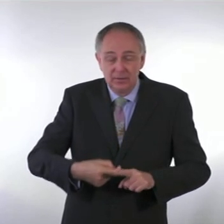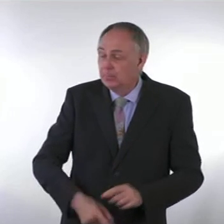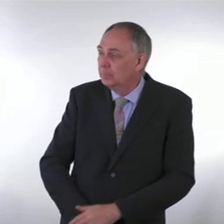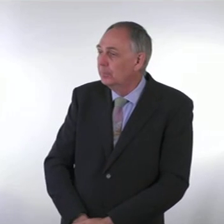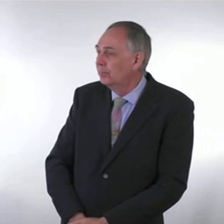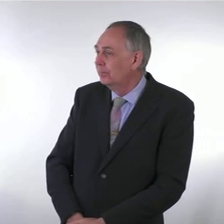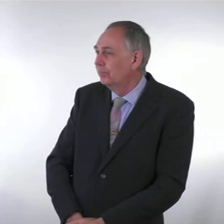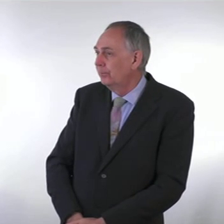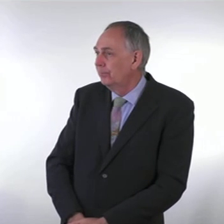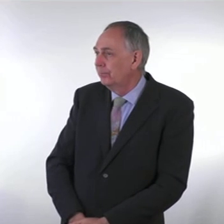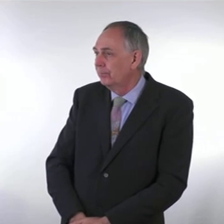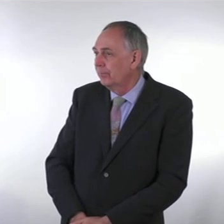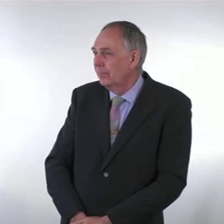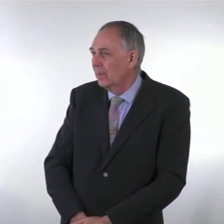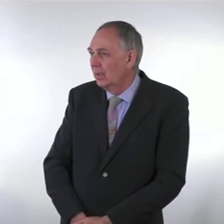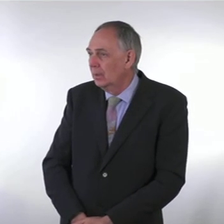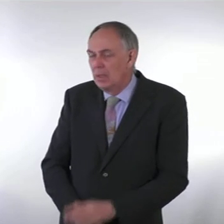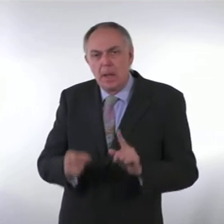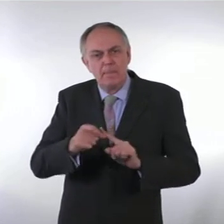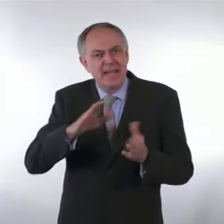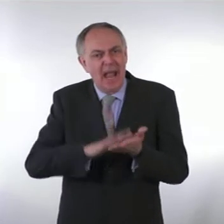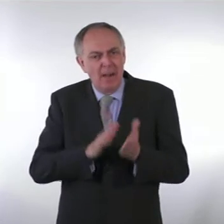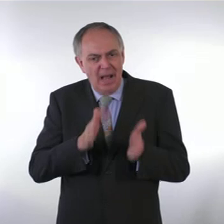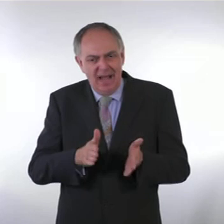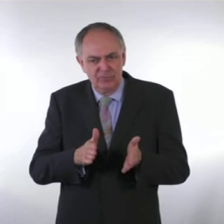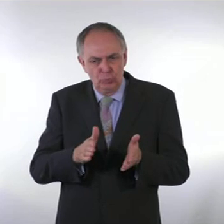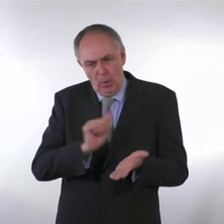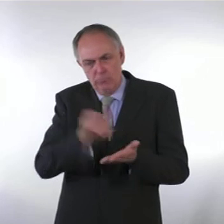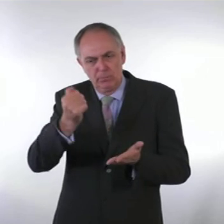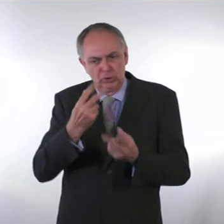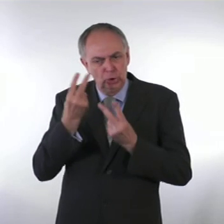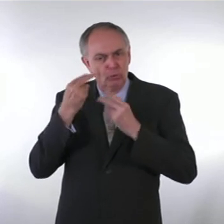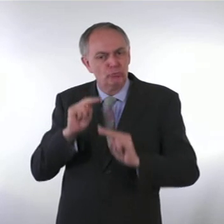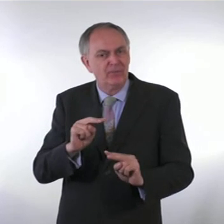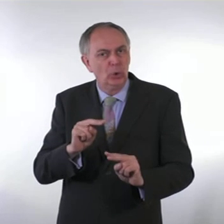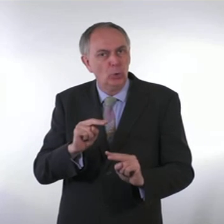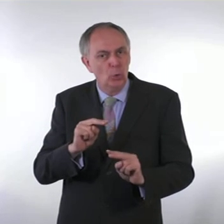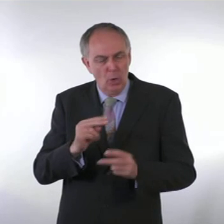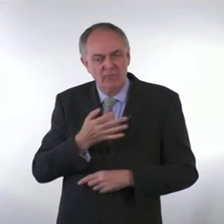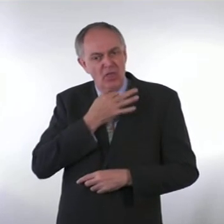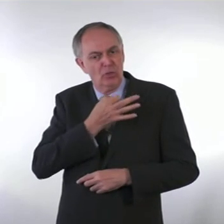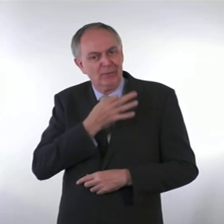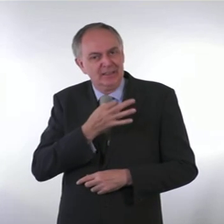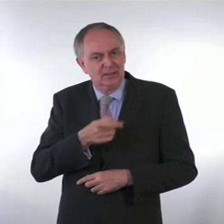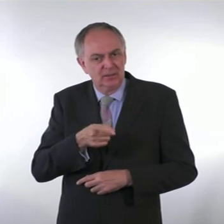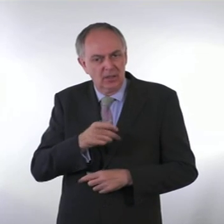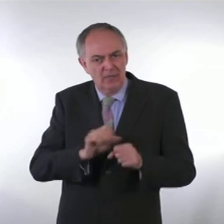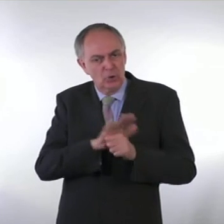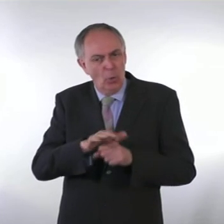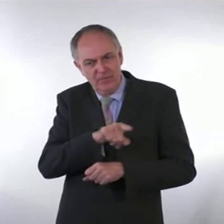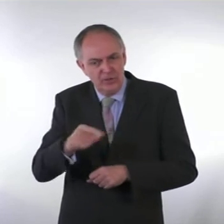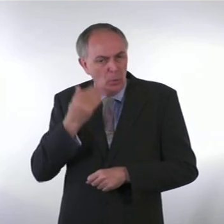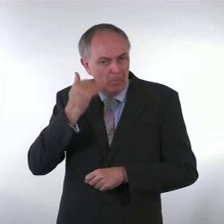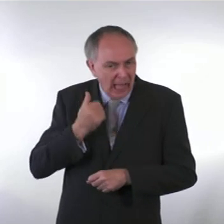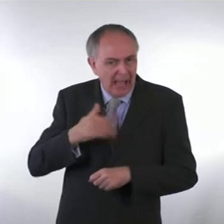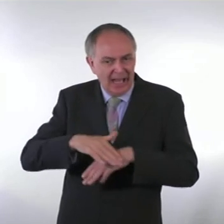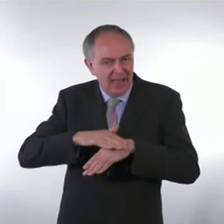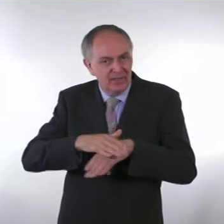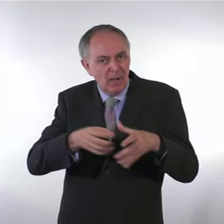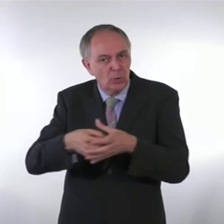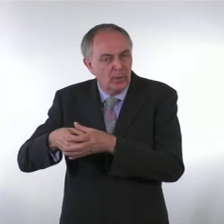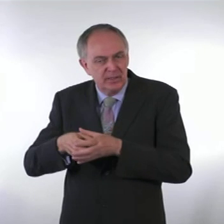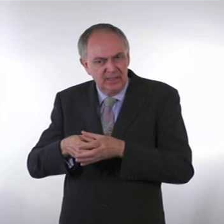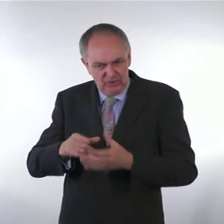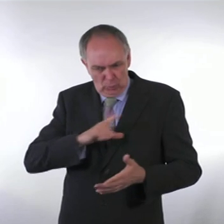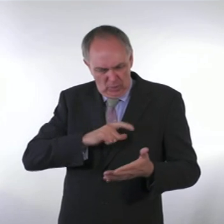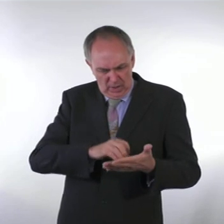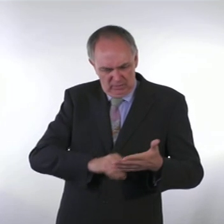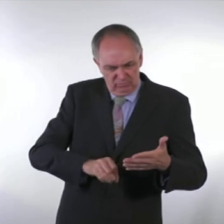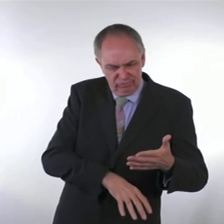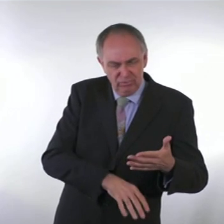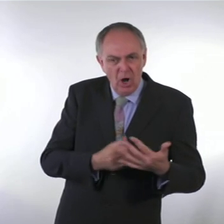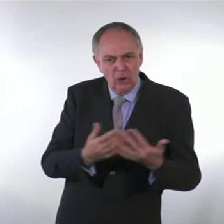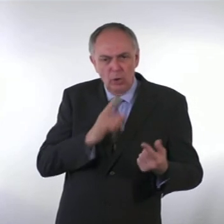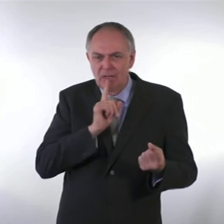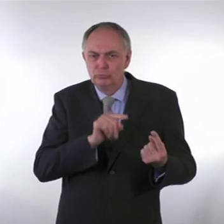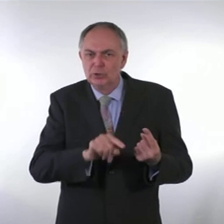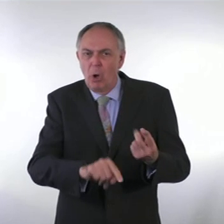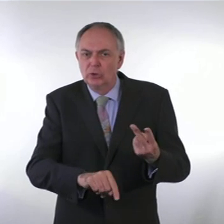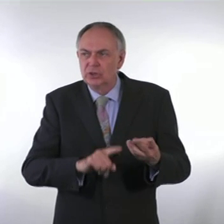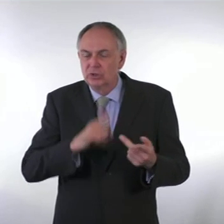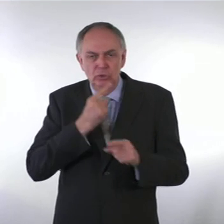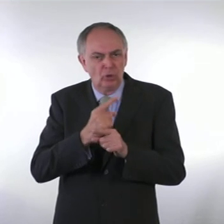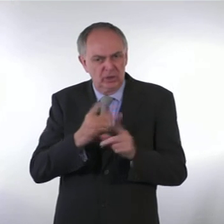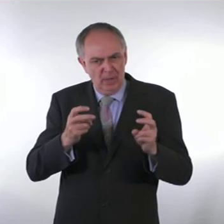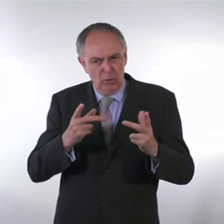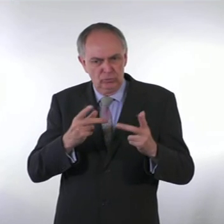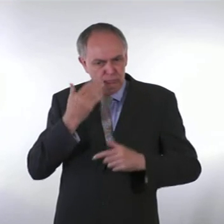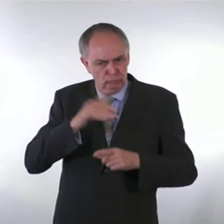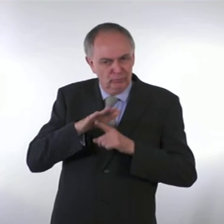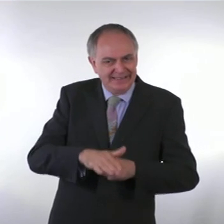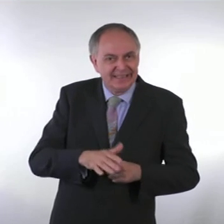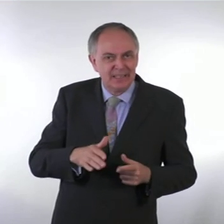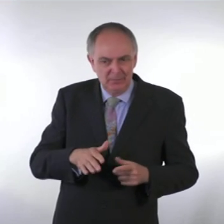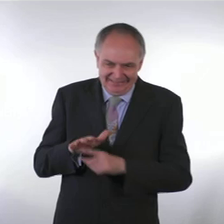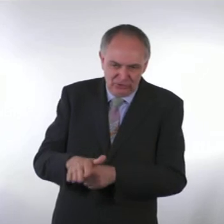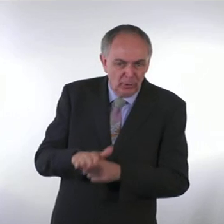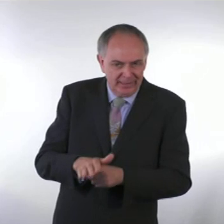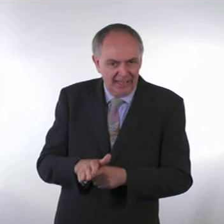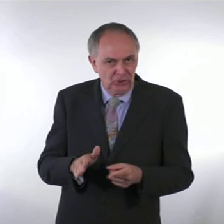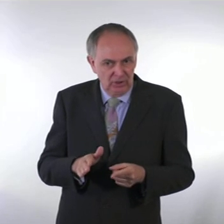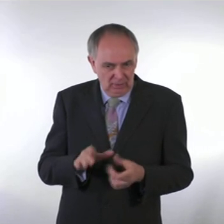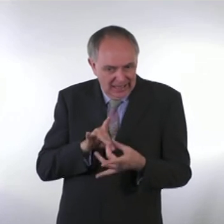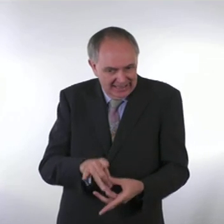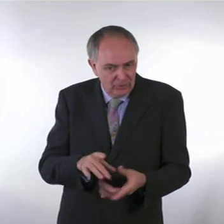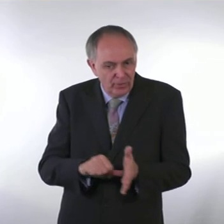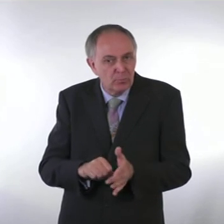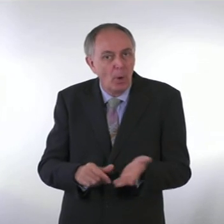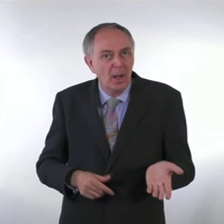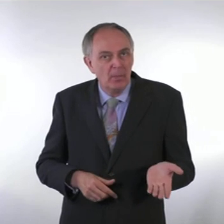When the Prime Minister was forced to publish the review of the risks covid-19 poses to black and minority ethnic groups yesterday, why did he remove reference to the 1,000 responses to the review, many of which cited structural racism and discrimination as root causes of higher risk?